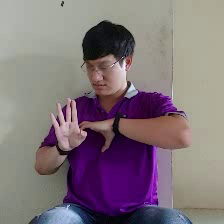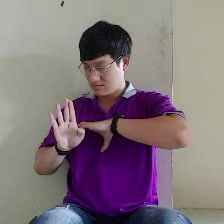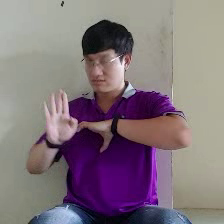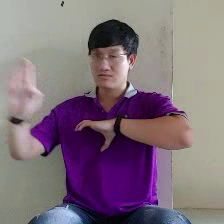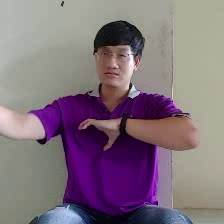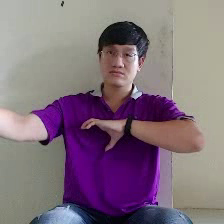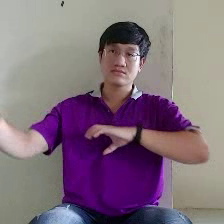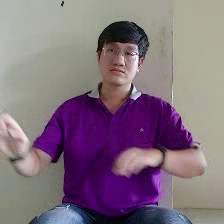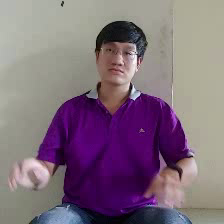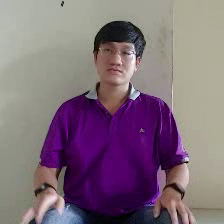Khu cách ly